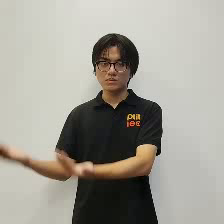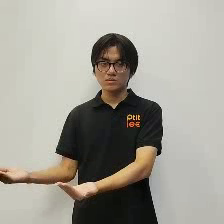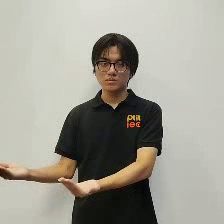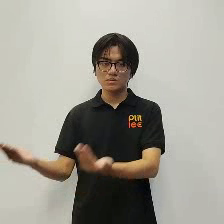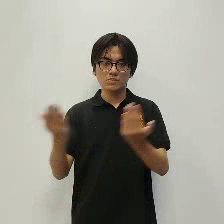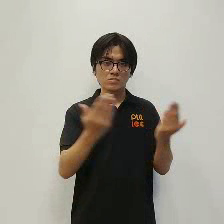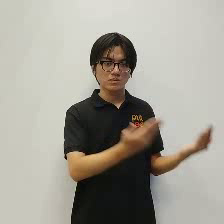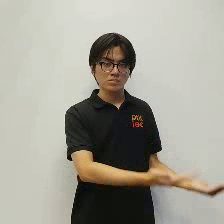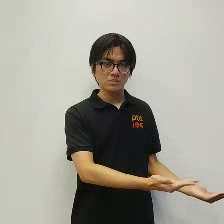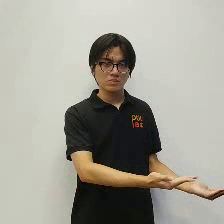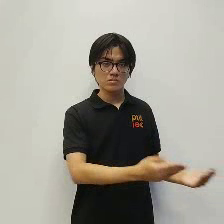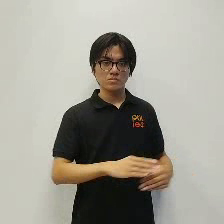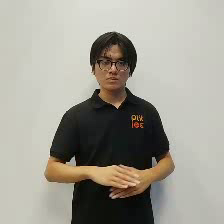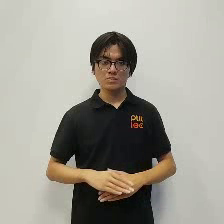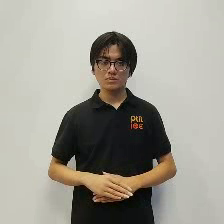Mời vào